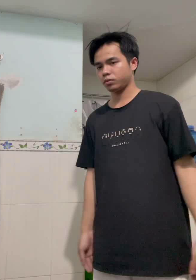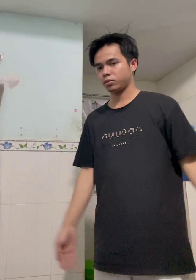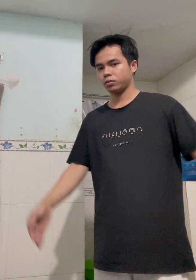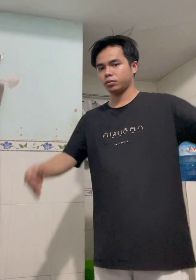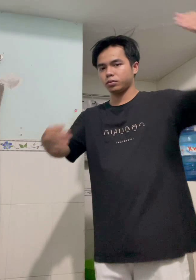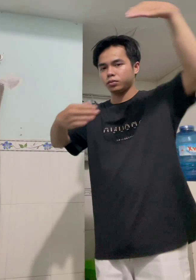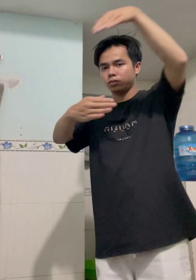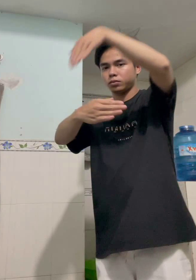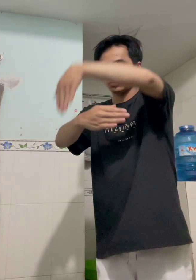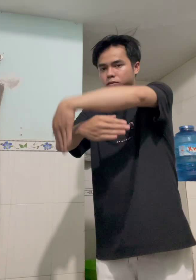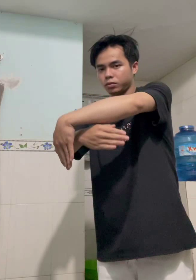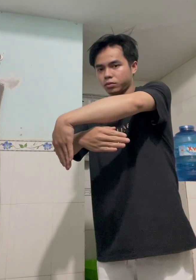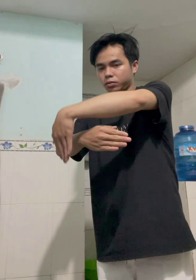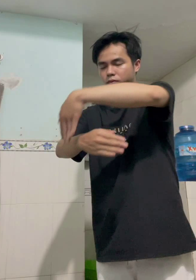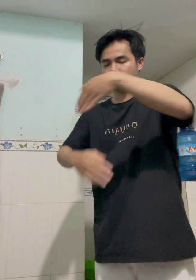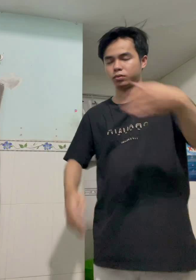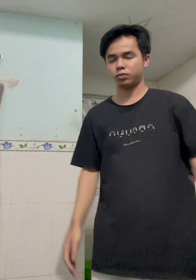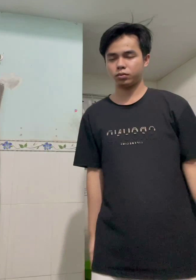buoi chieu